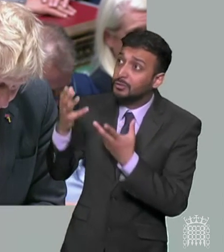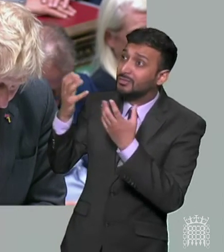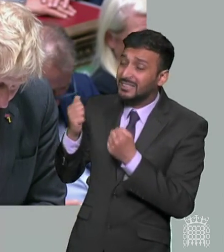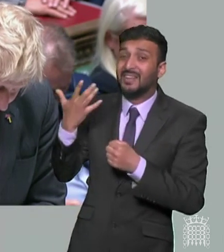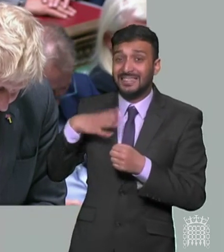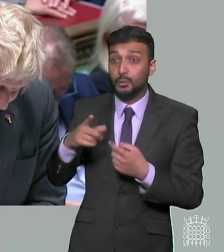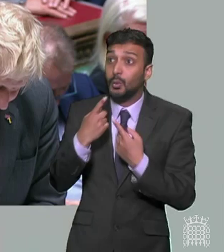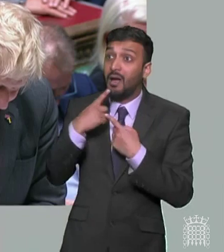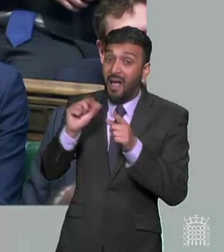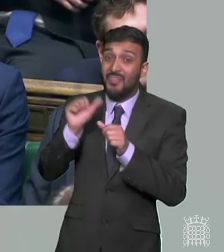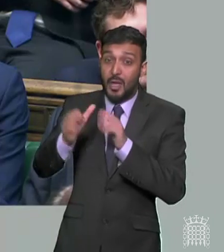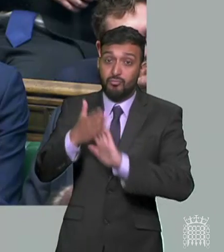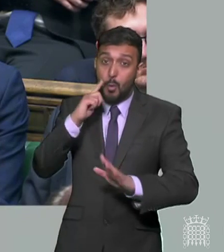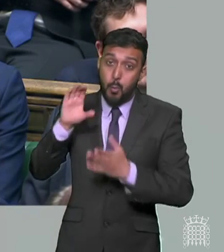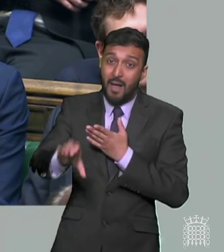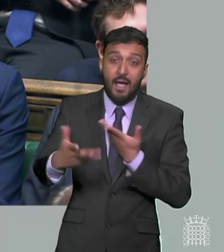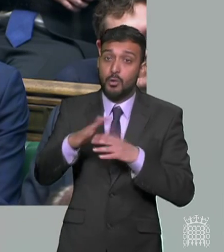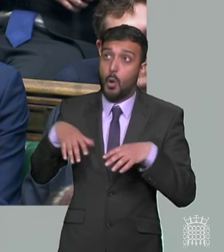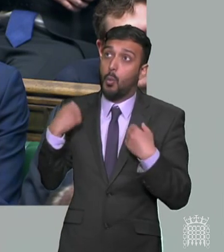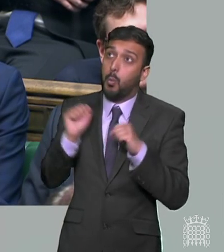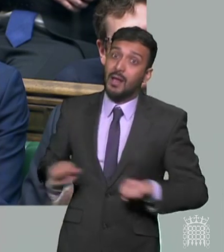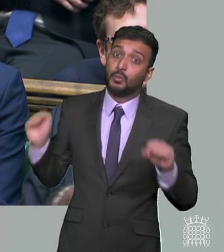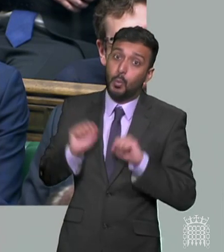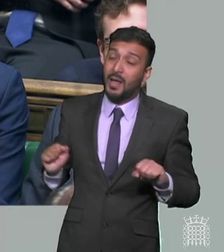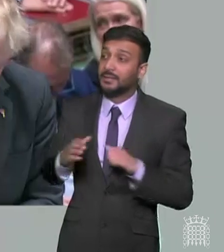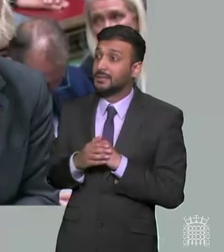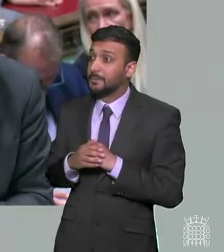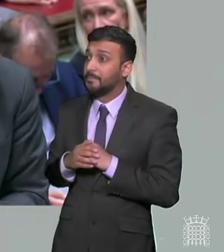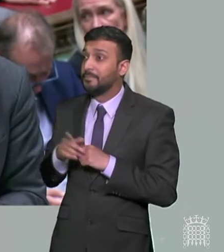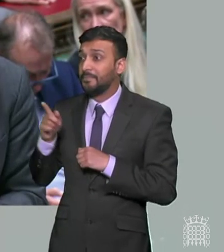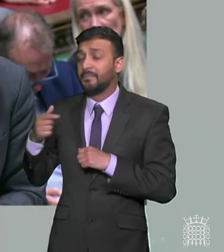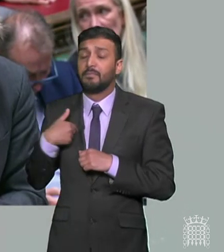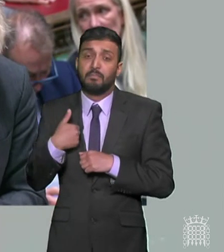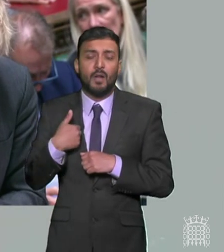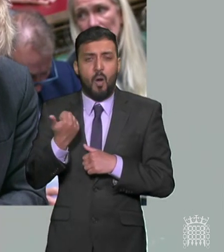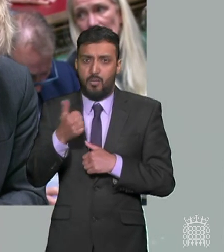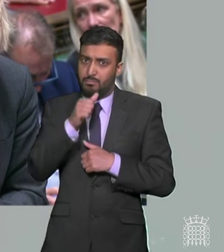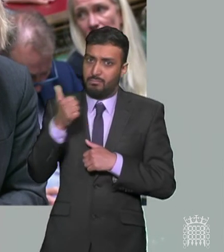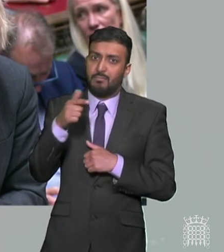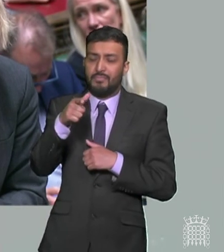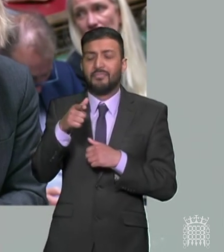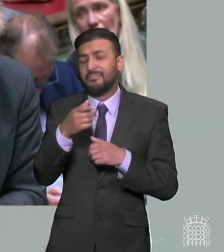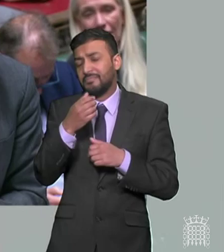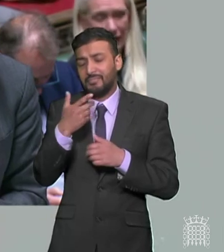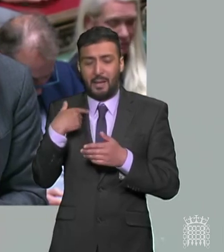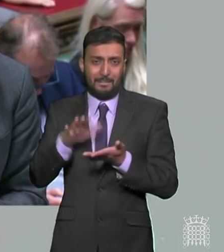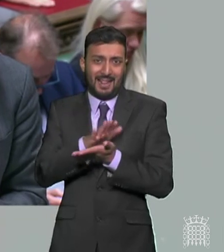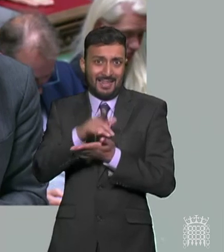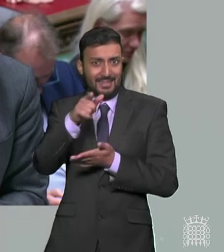I am delighted that Mansfield was awarded £12 million as part of the towns fund.